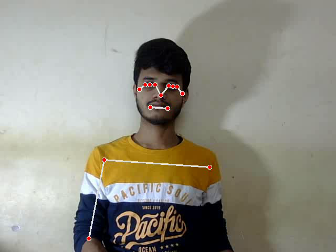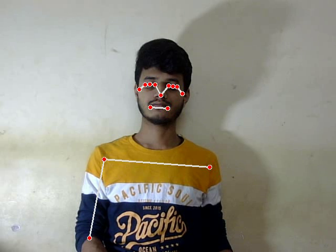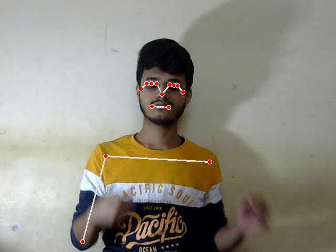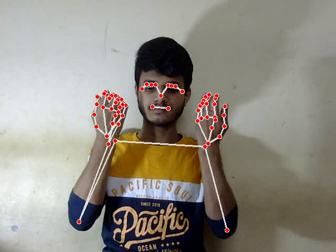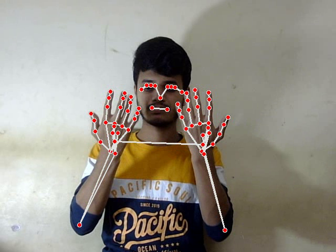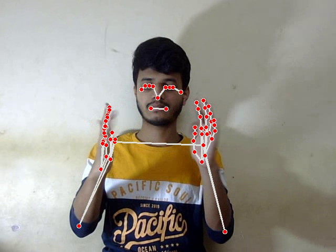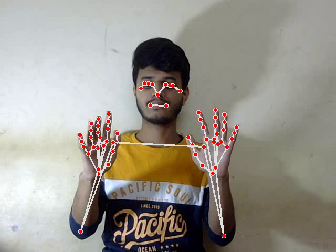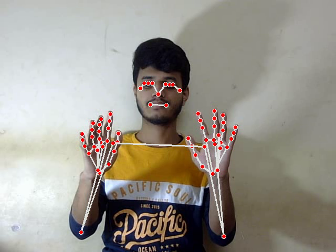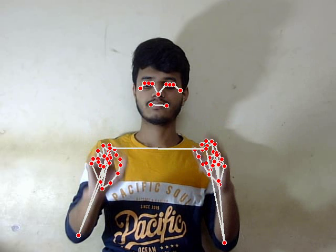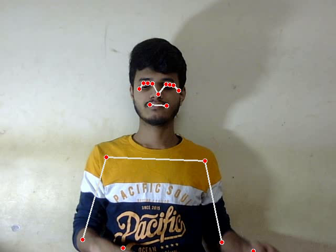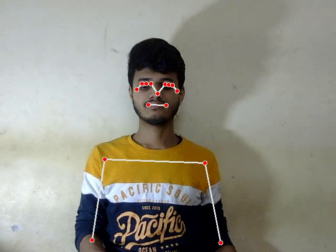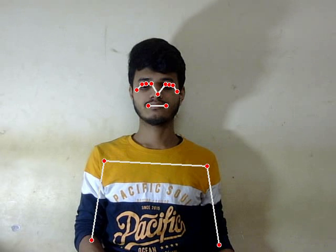finish